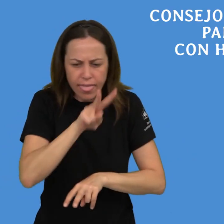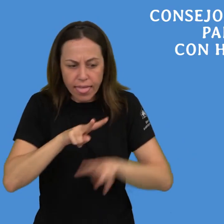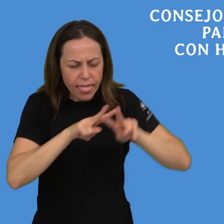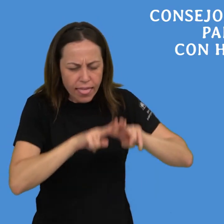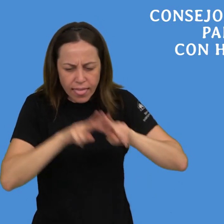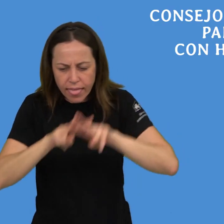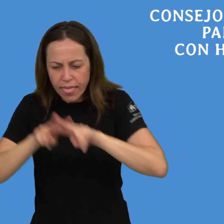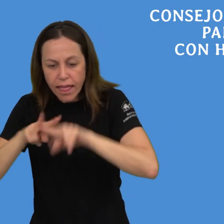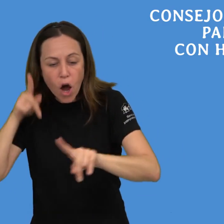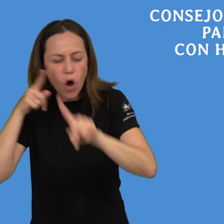revisar